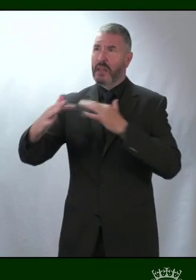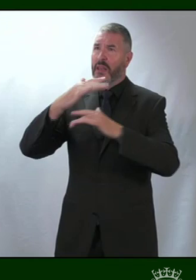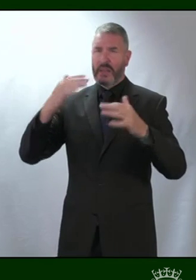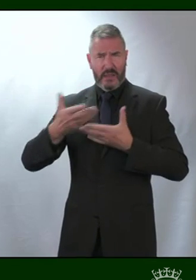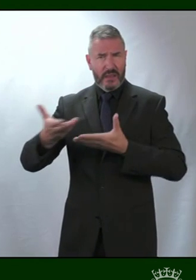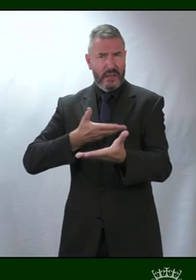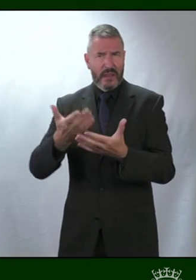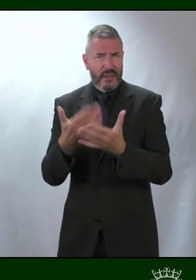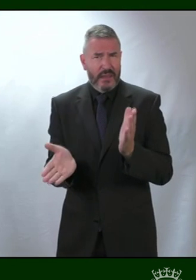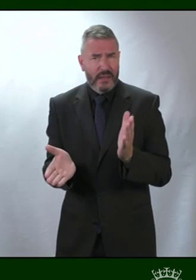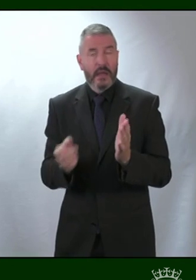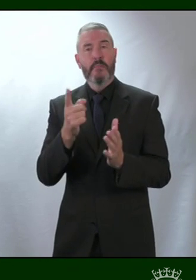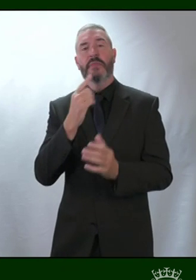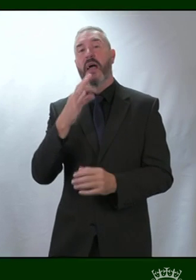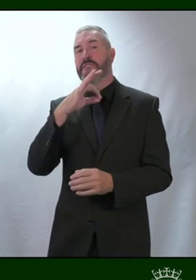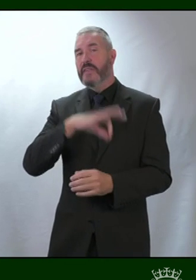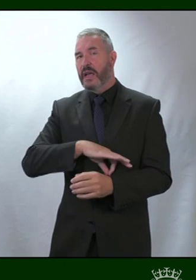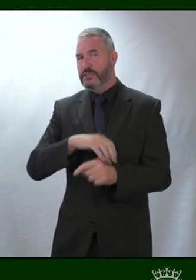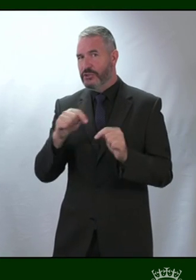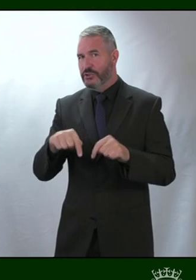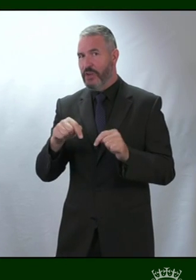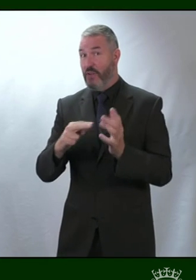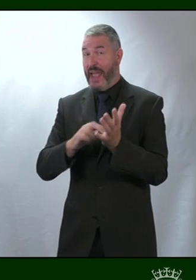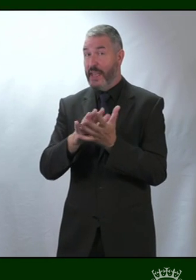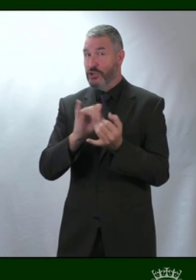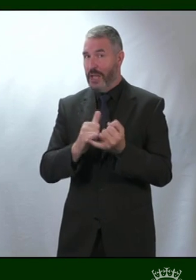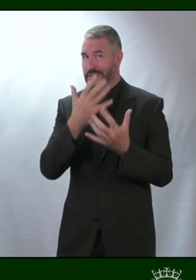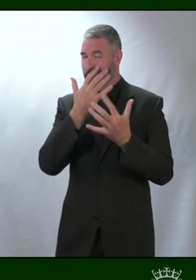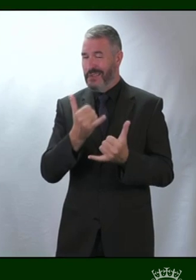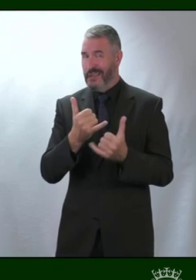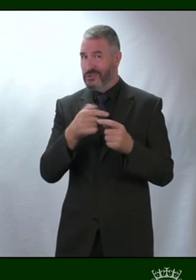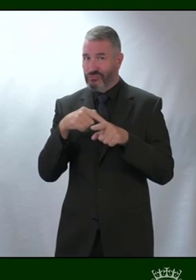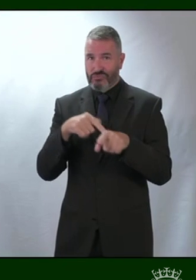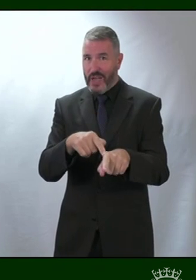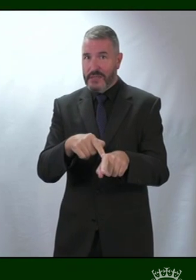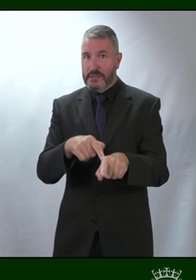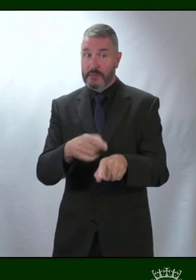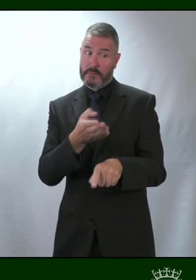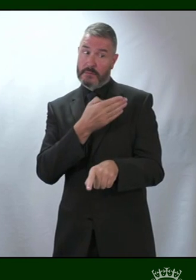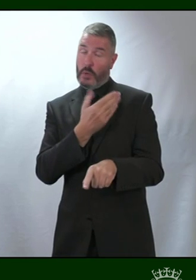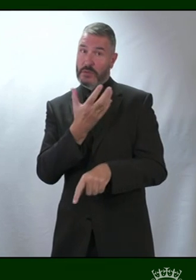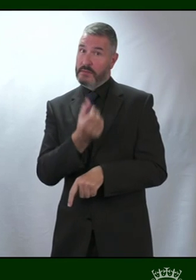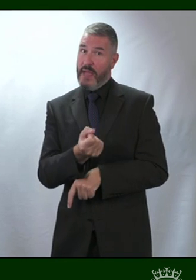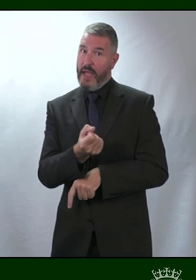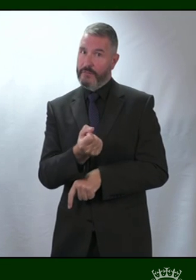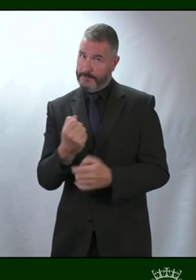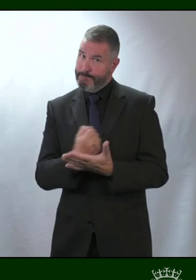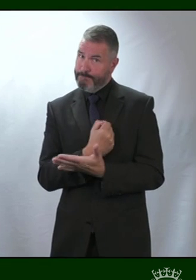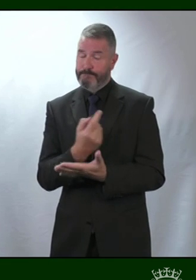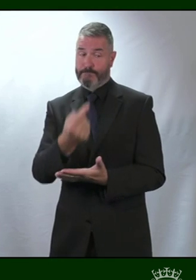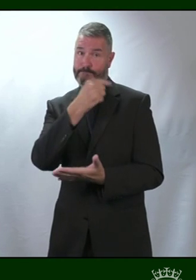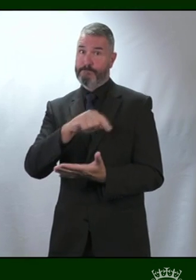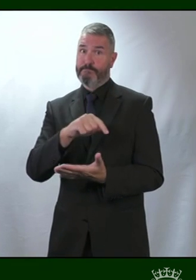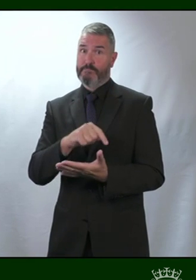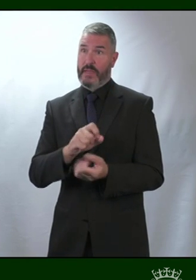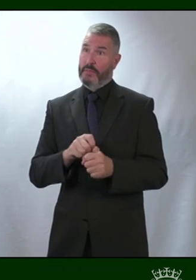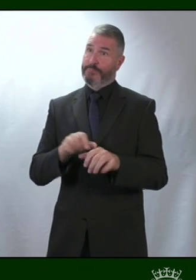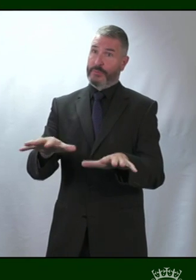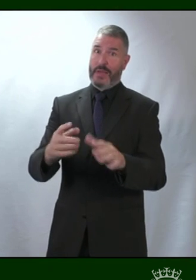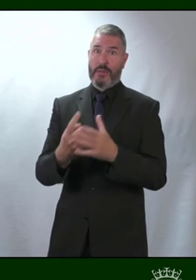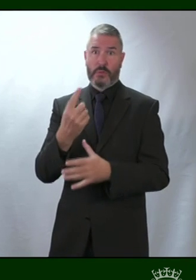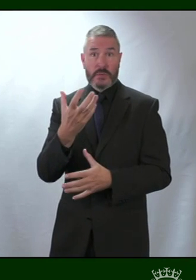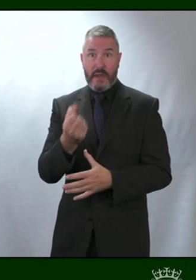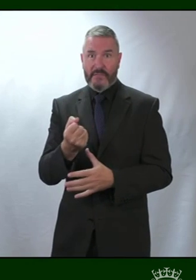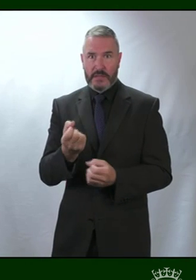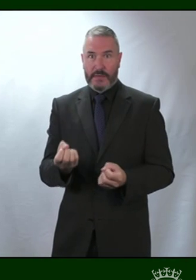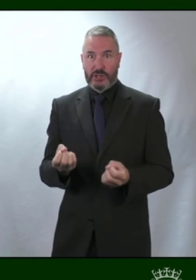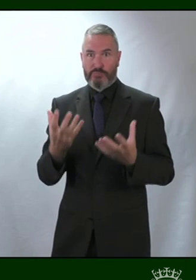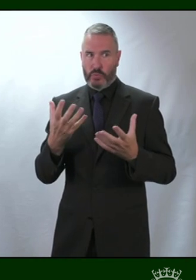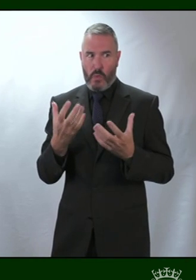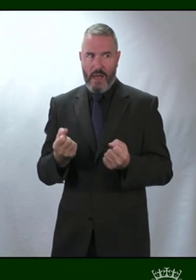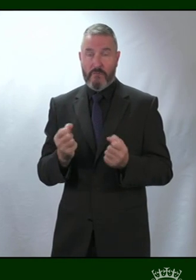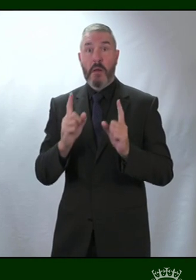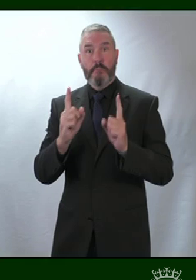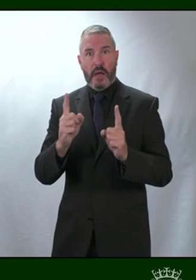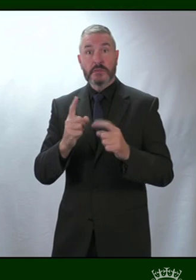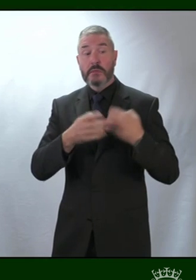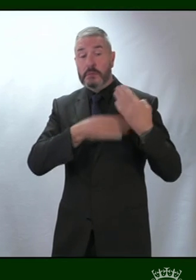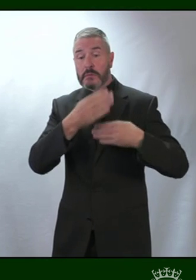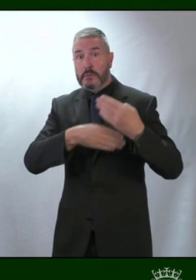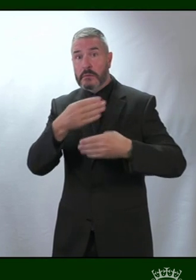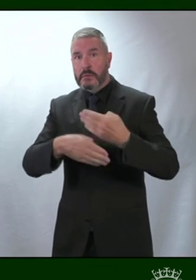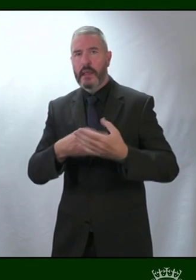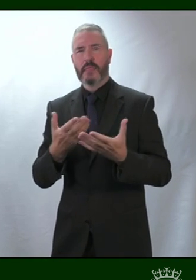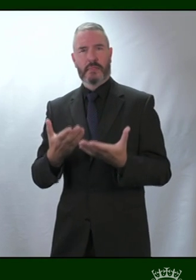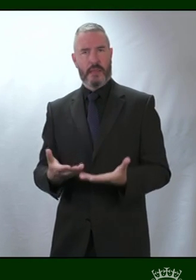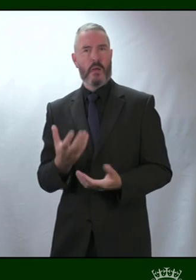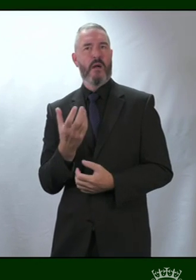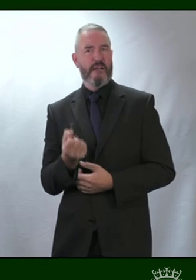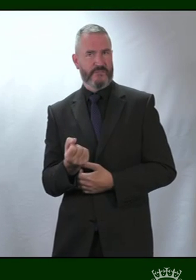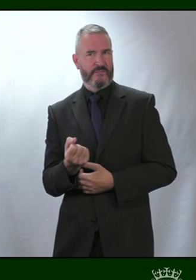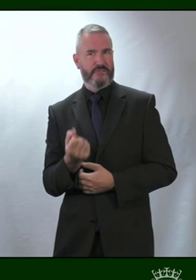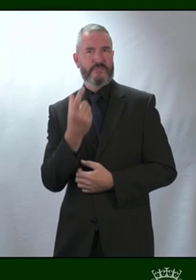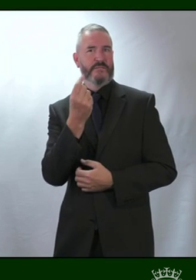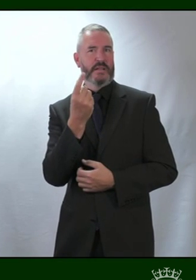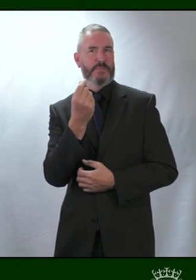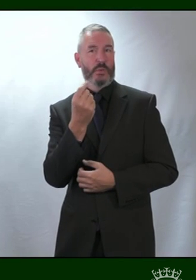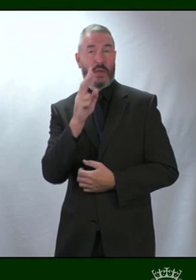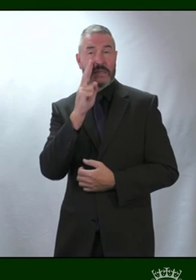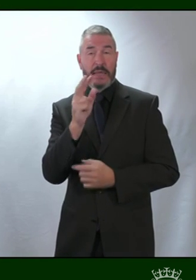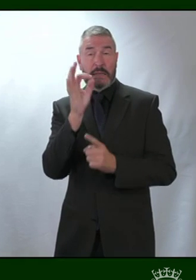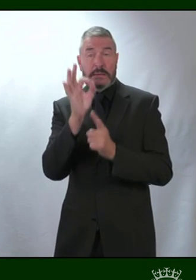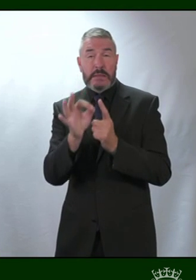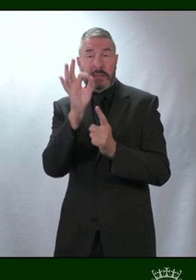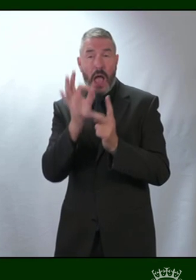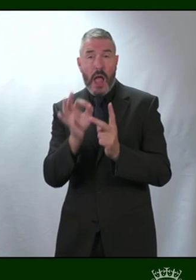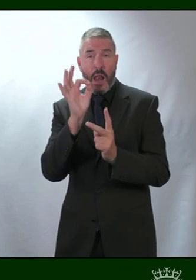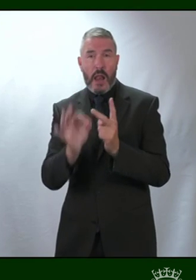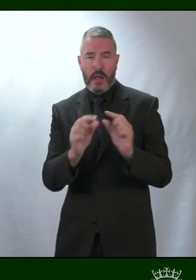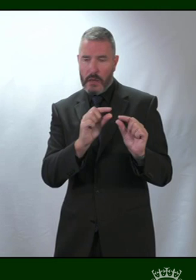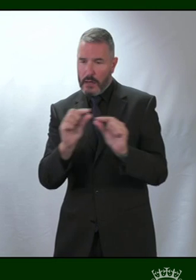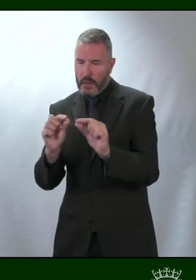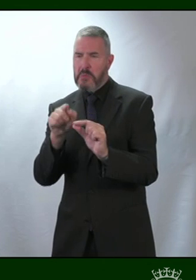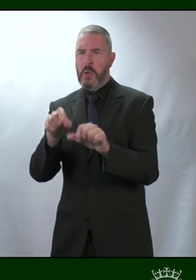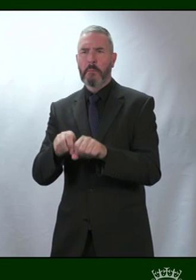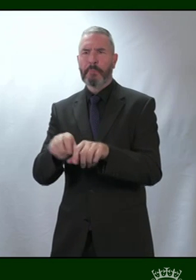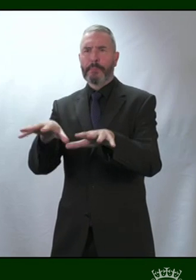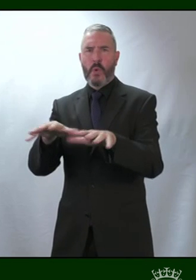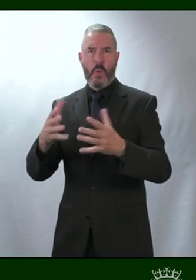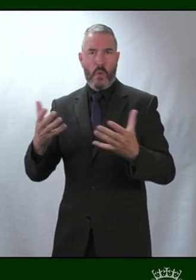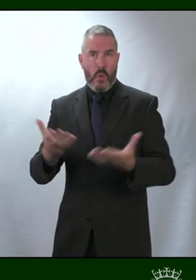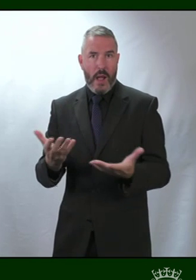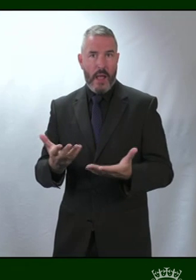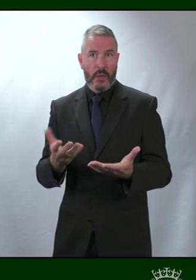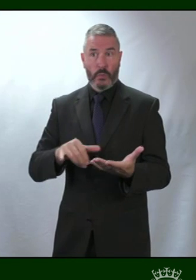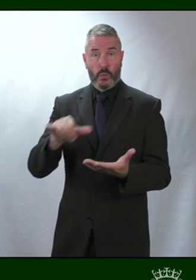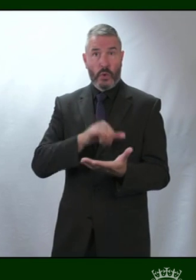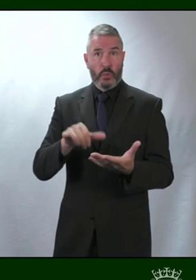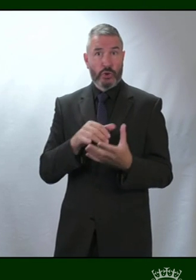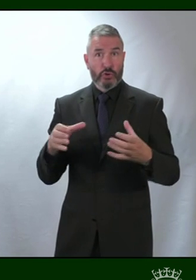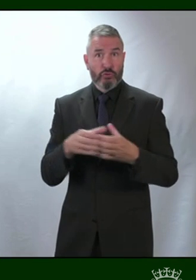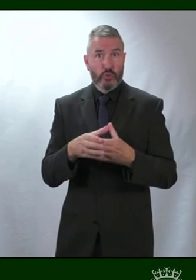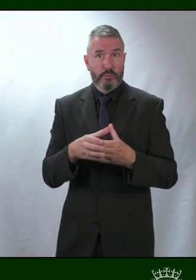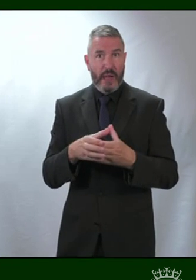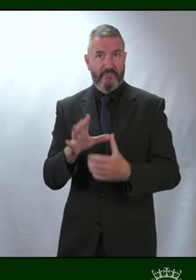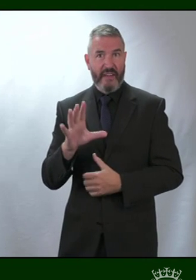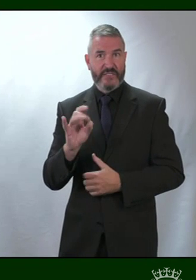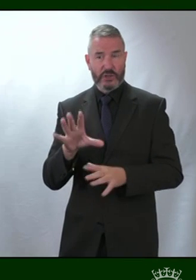One of the great advantages of NHS Test and Trace—which, alas, we did not have working earlier in the pandemic because we simply did not have it in the spring—is that we now have the ability to see in granular detail where the epidemic is breaking out and exactly which groups are being infected.